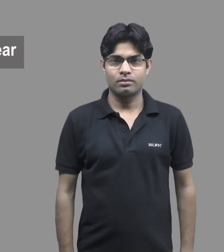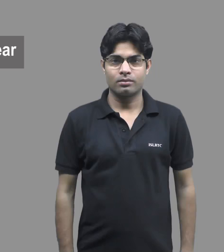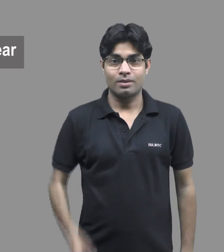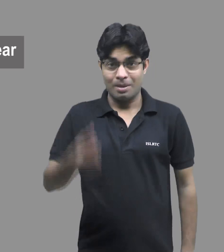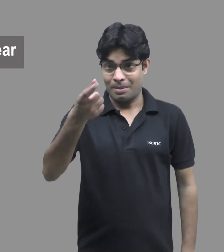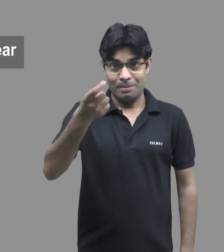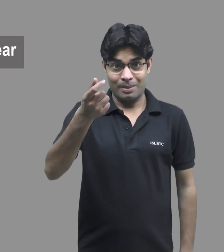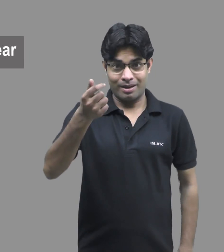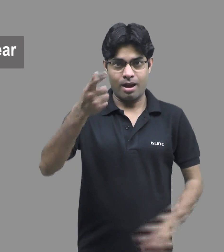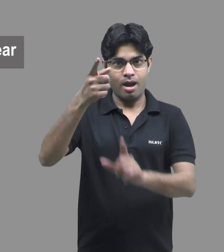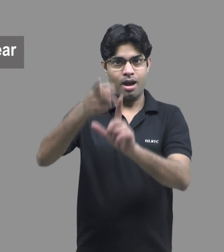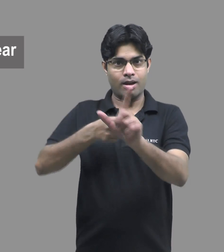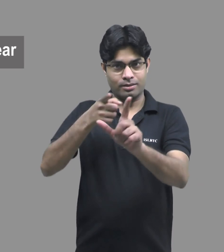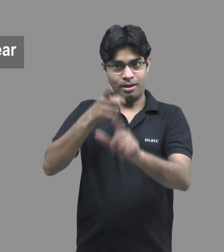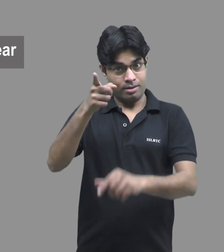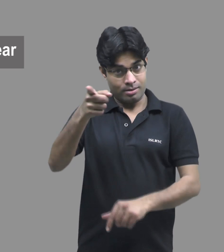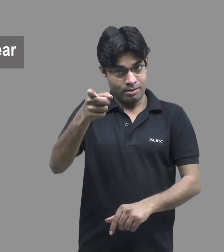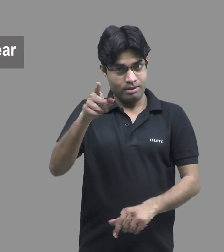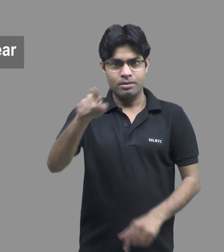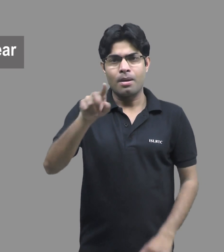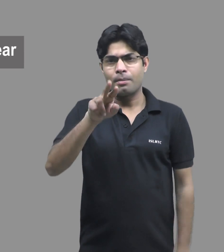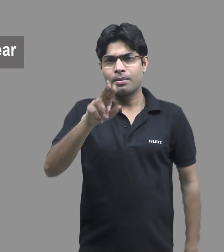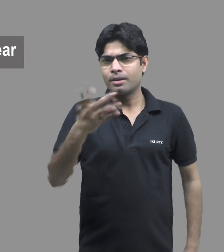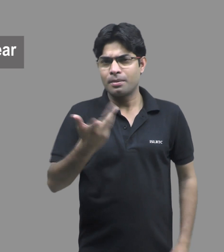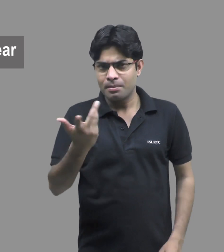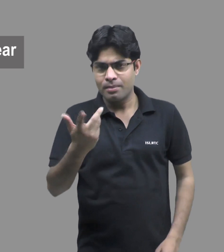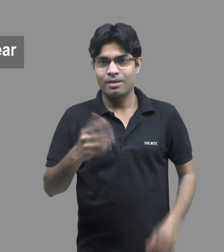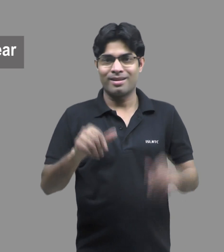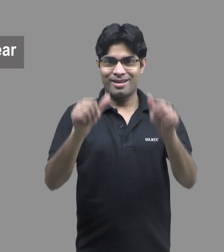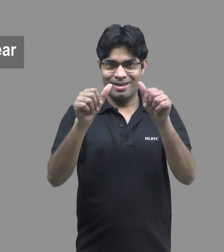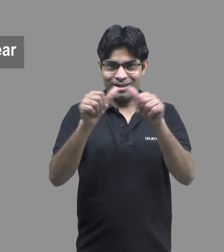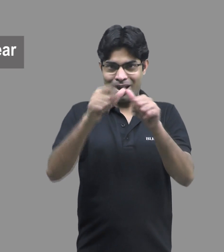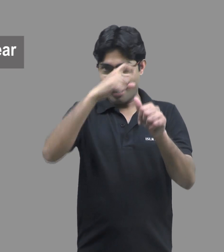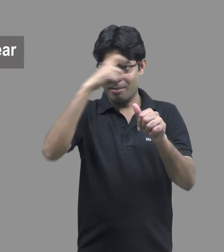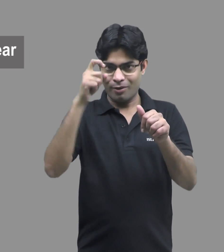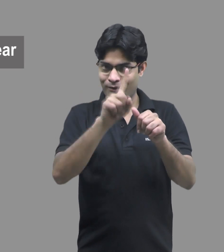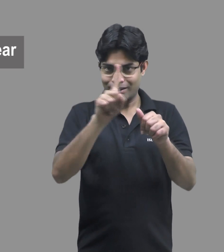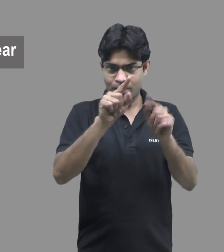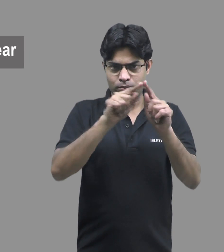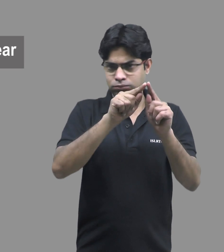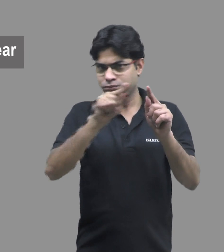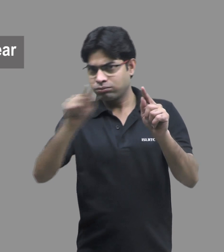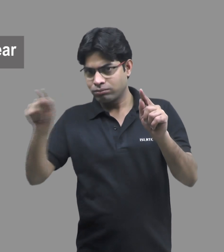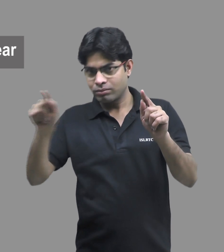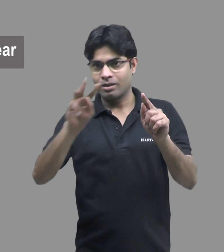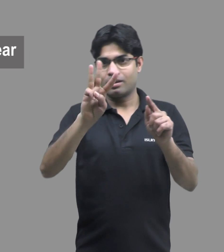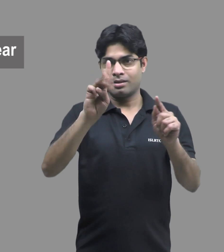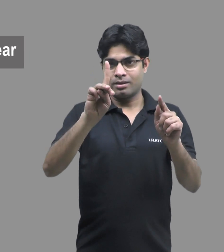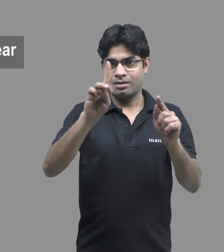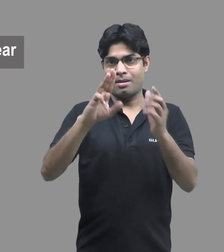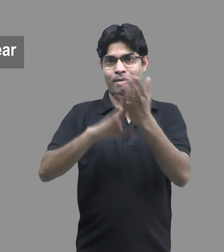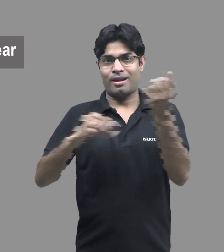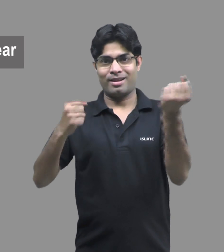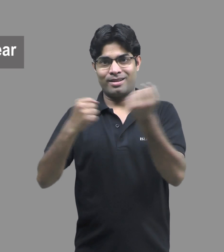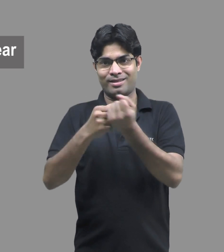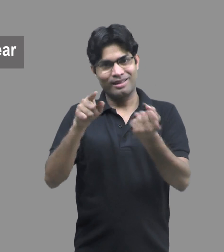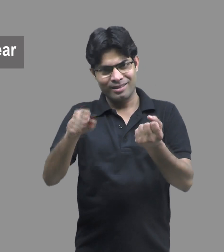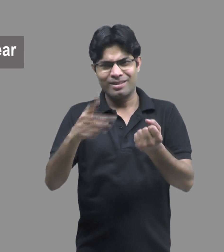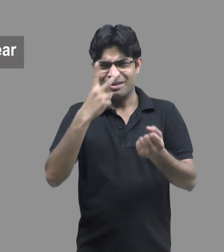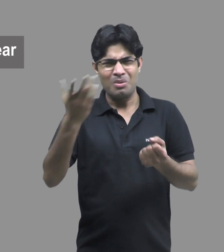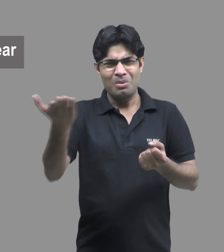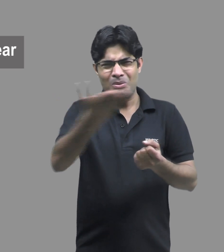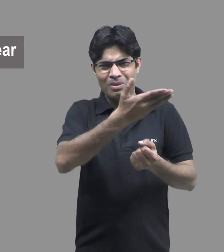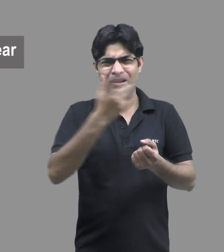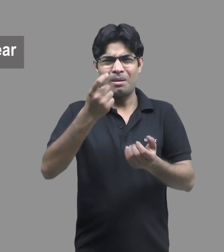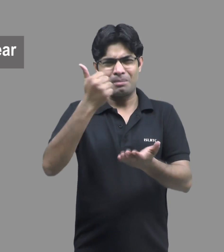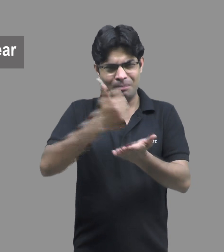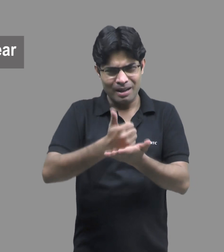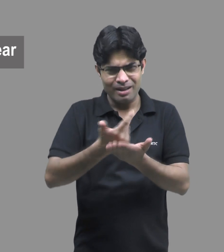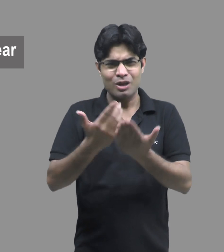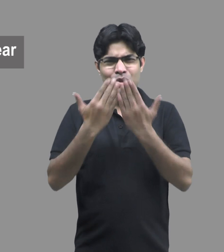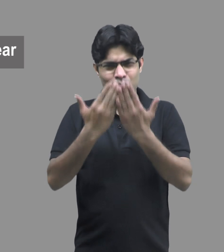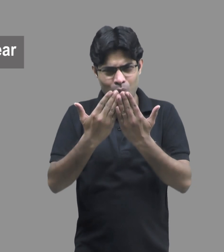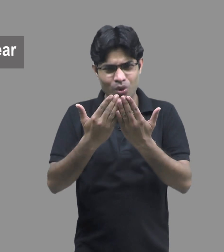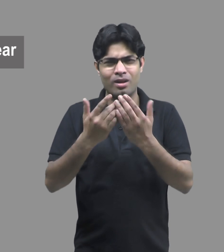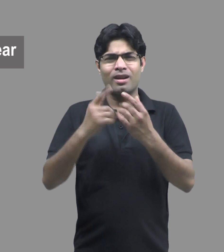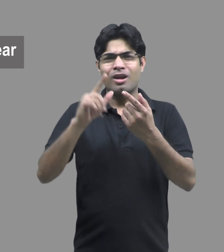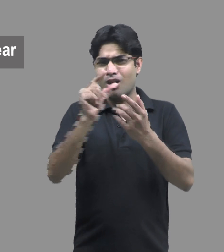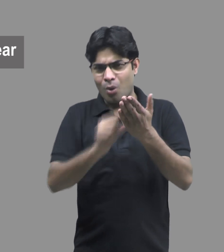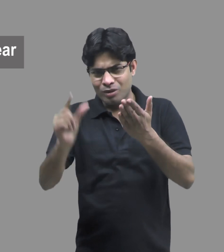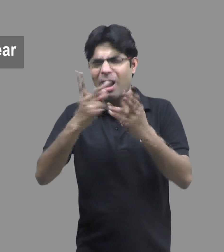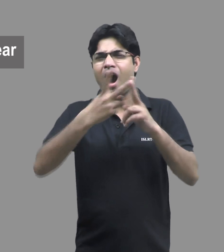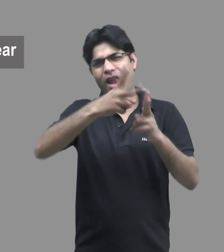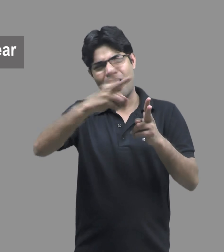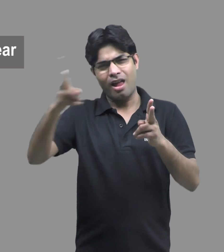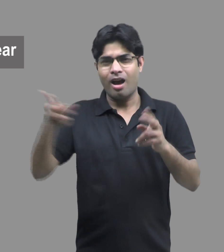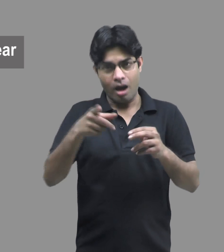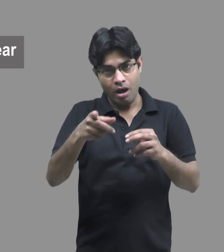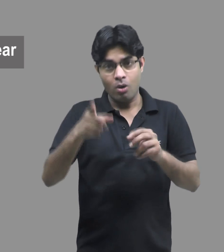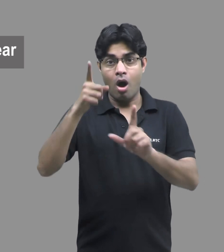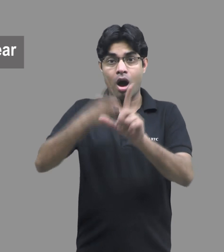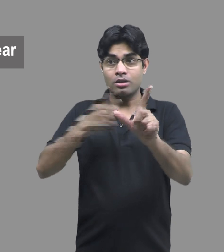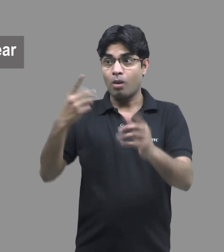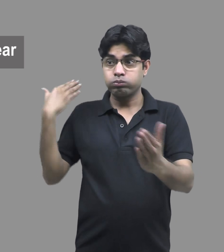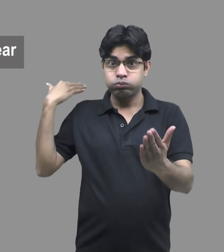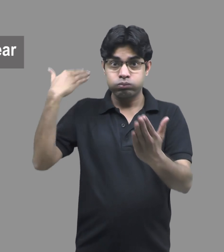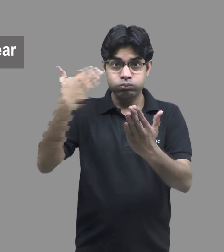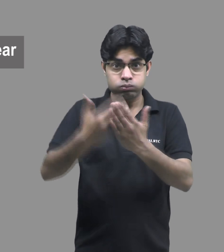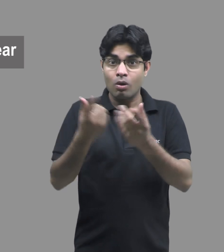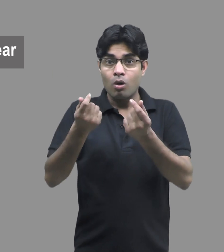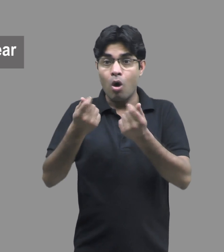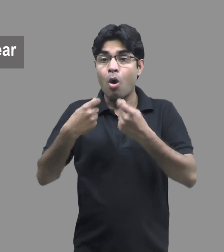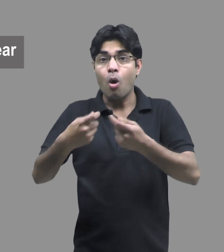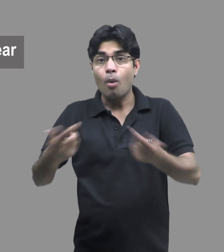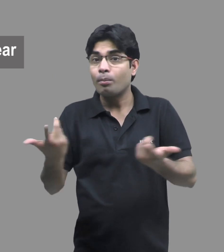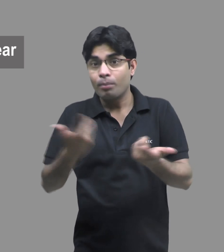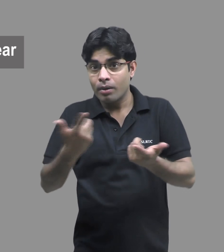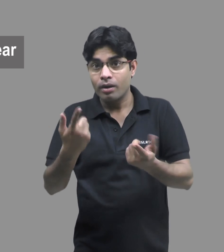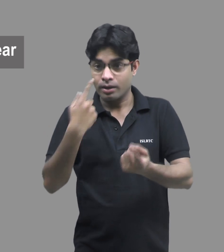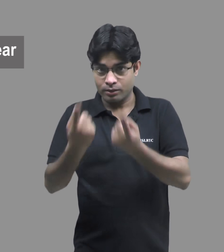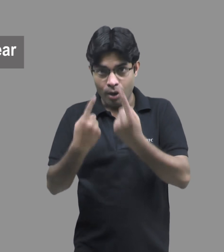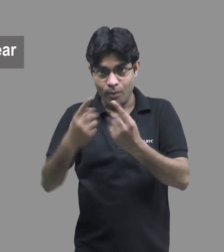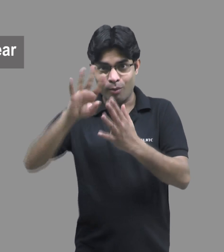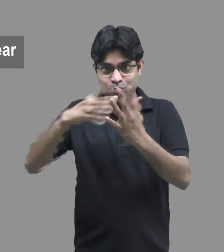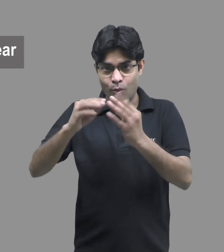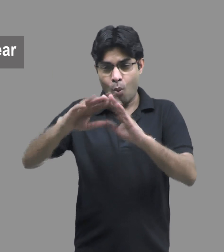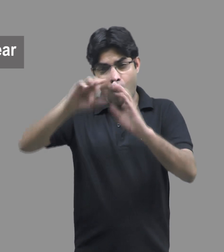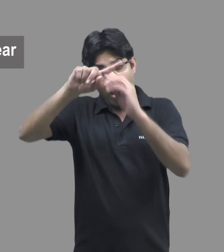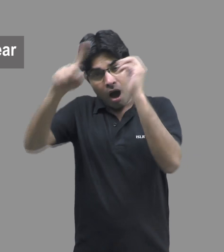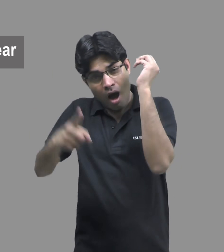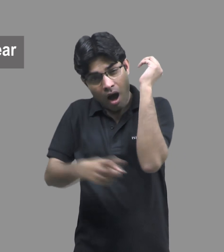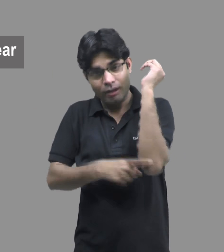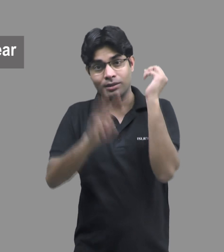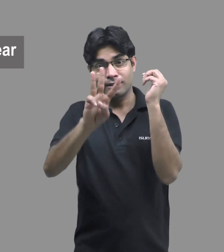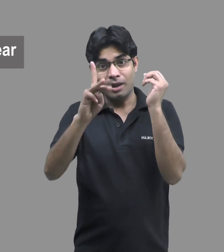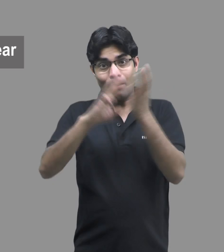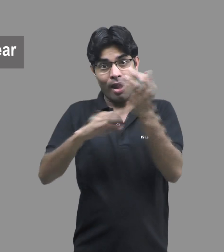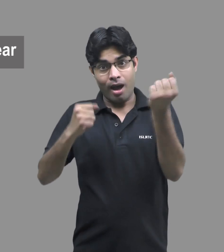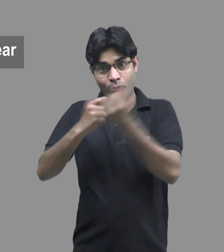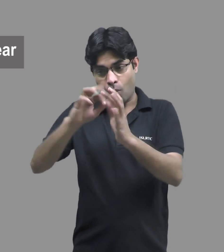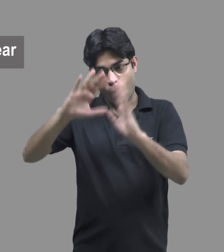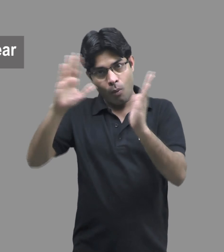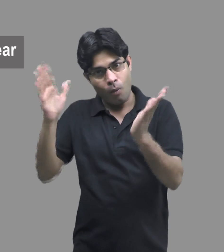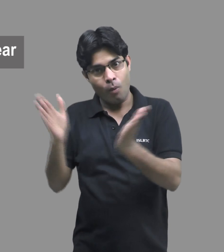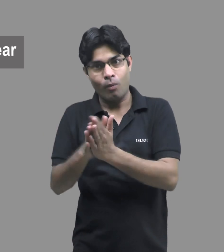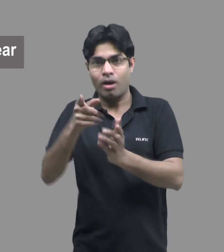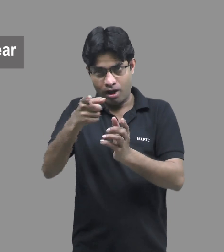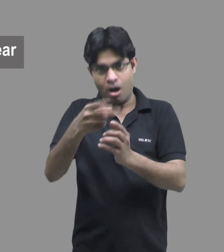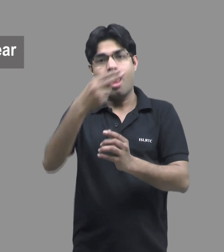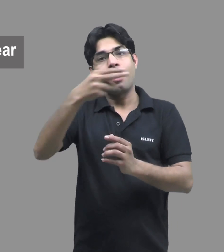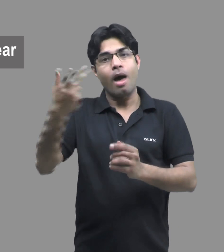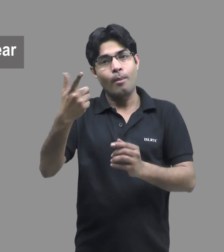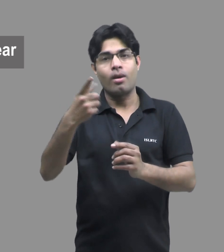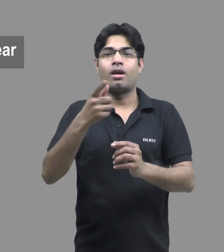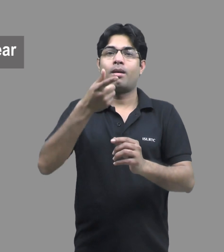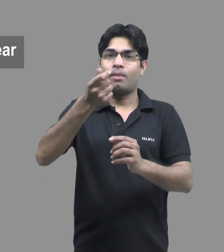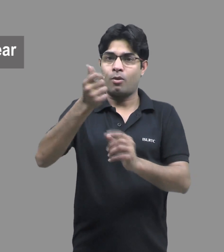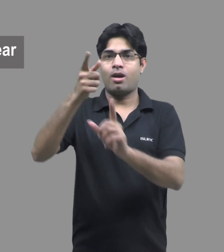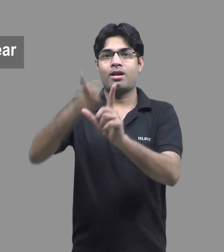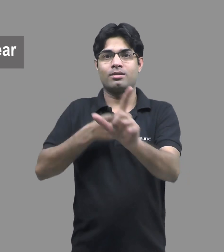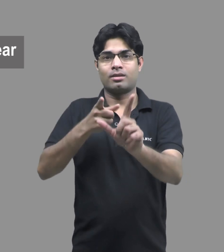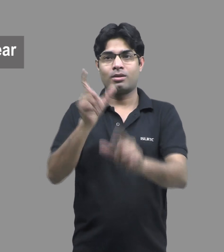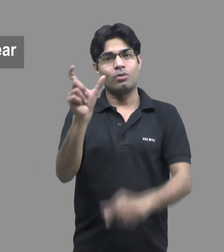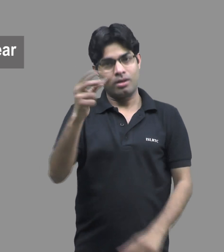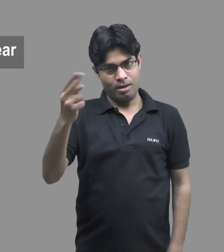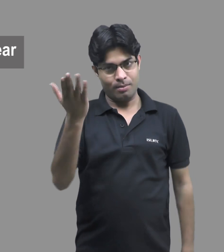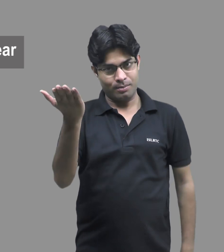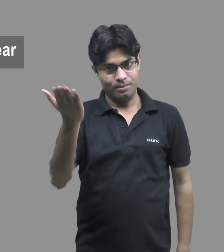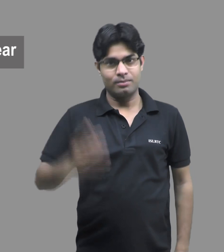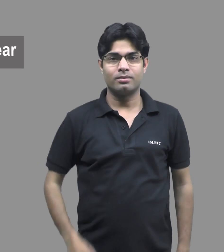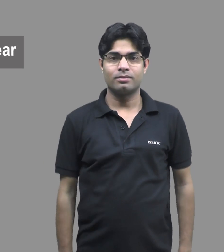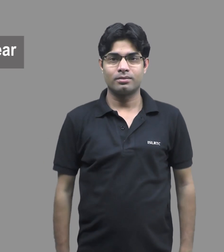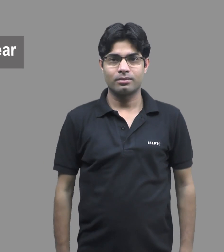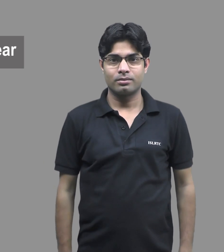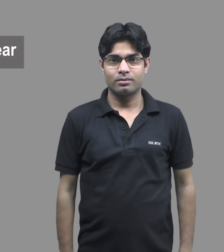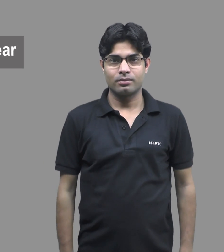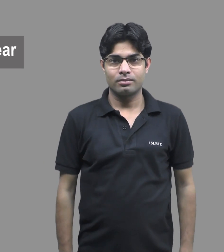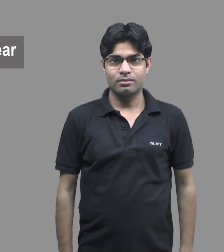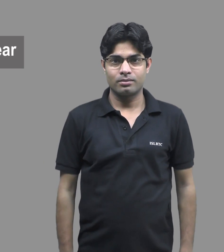Financial Year